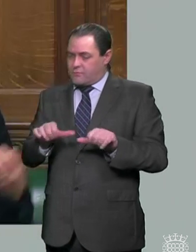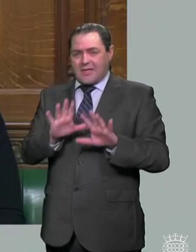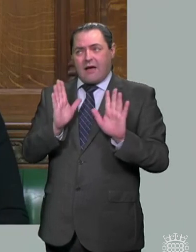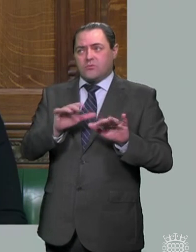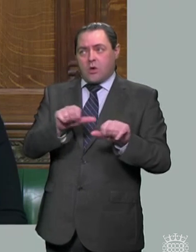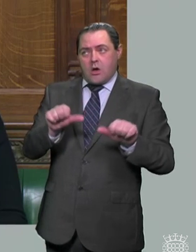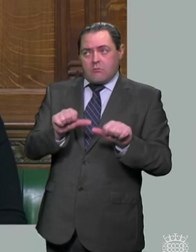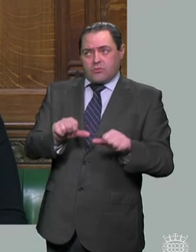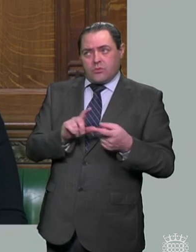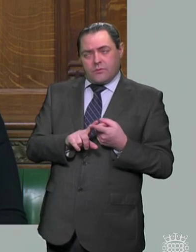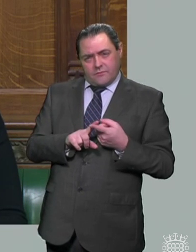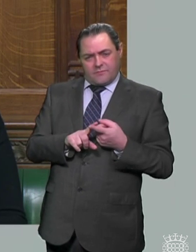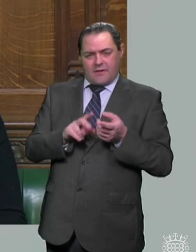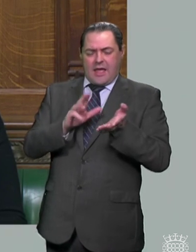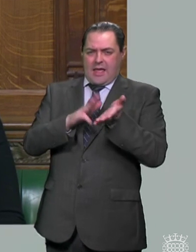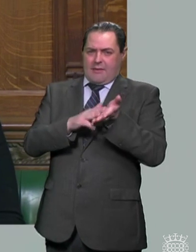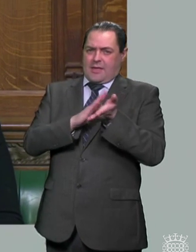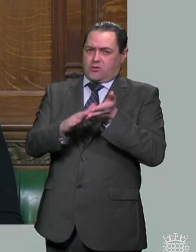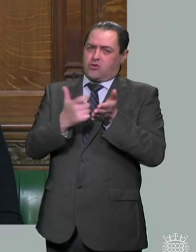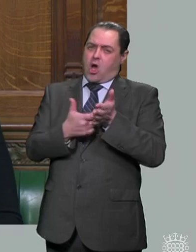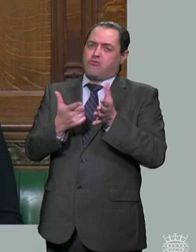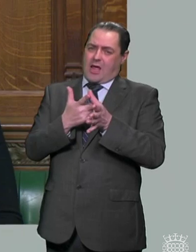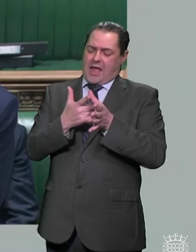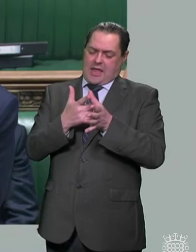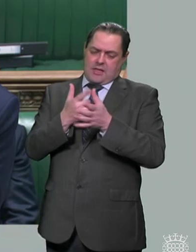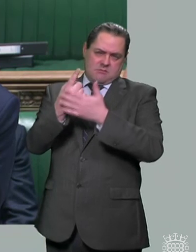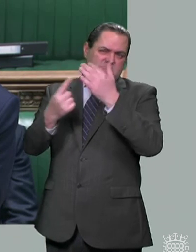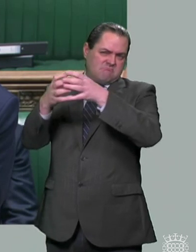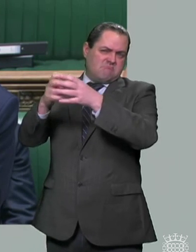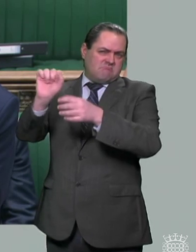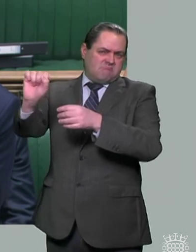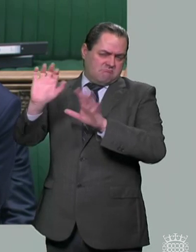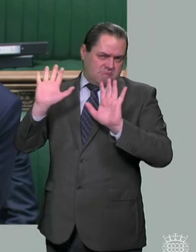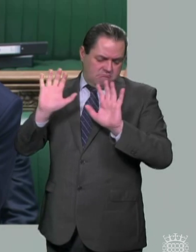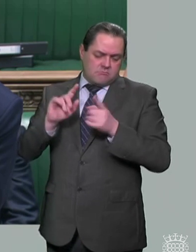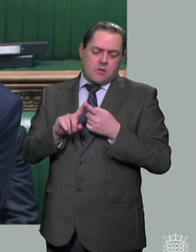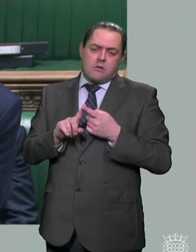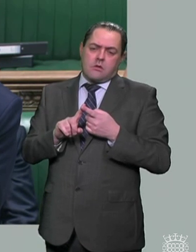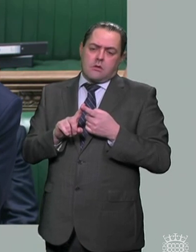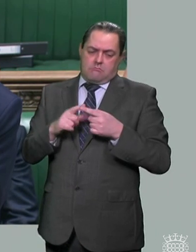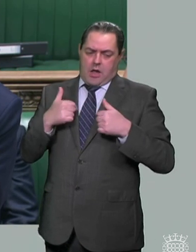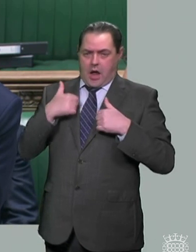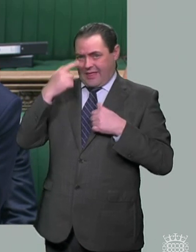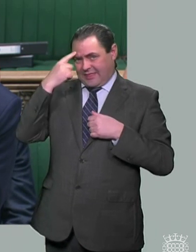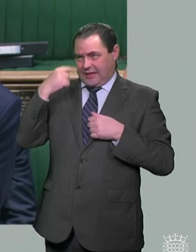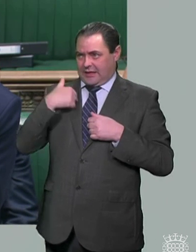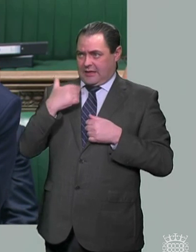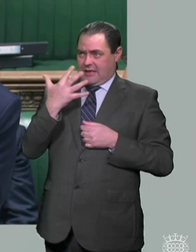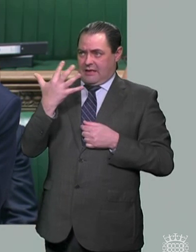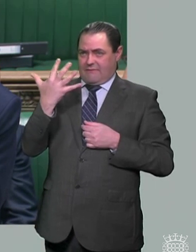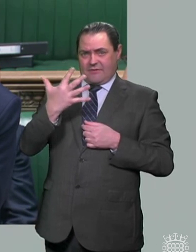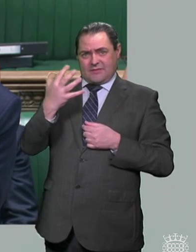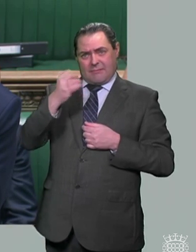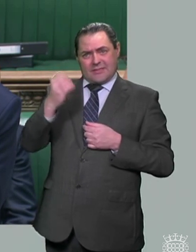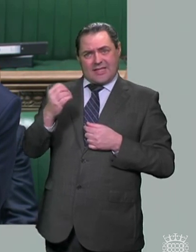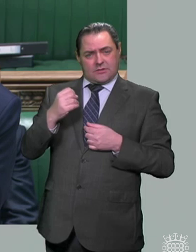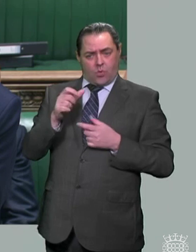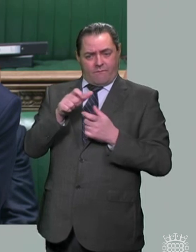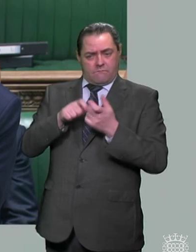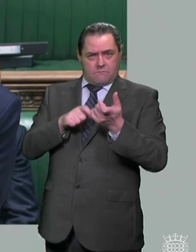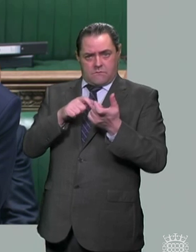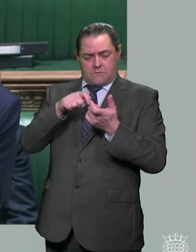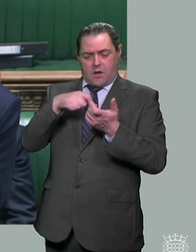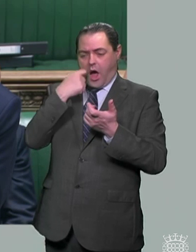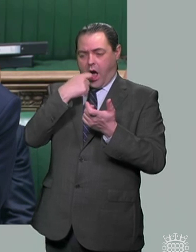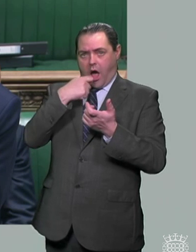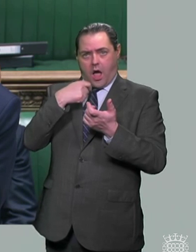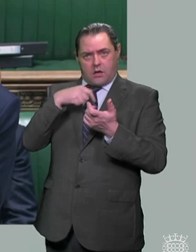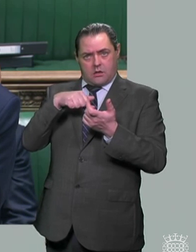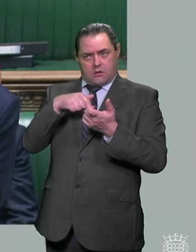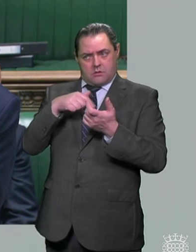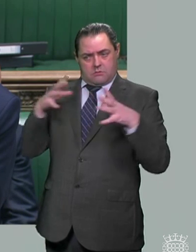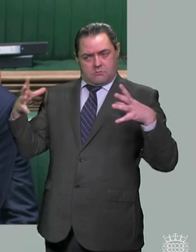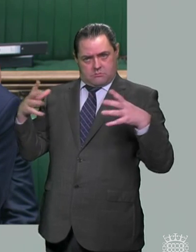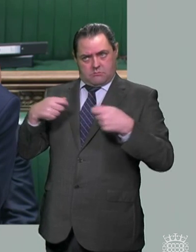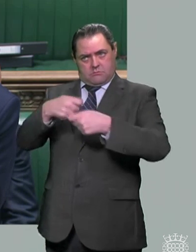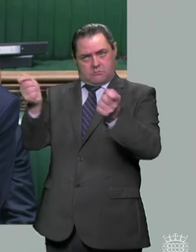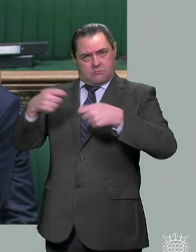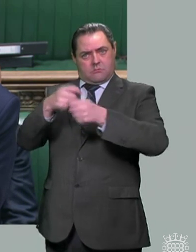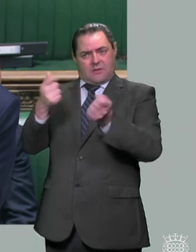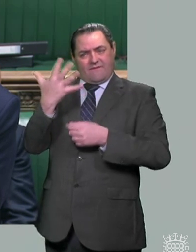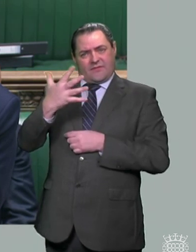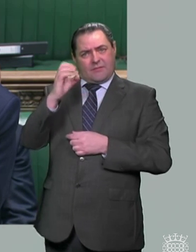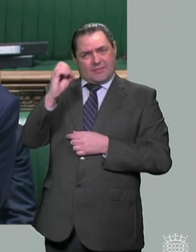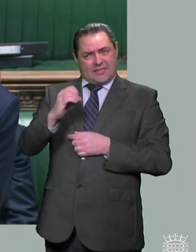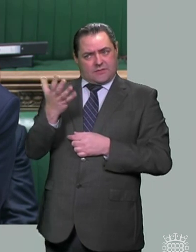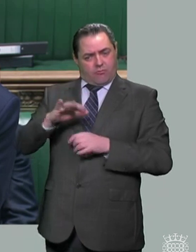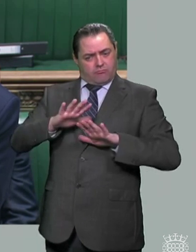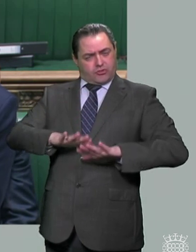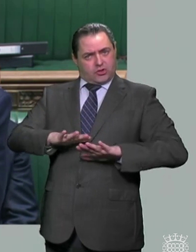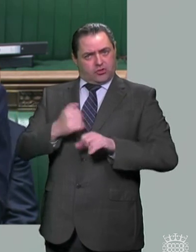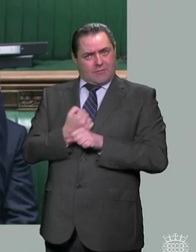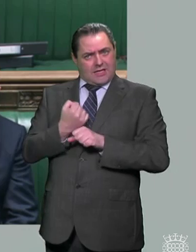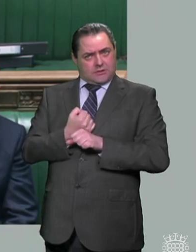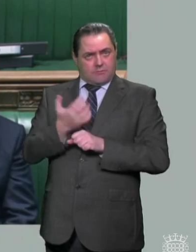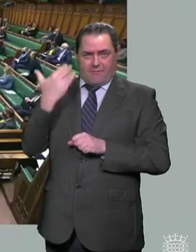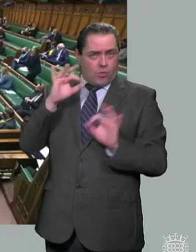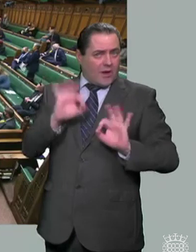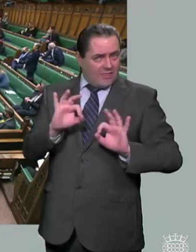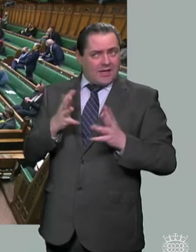They have to be approved by the Medicines and Healthcare products Regulatory Agency, and that is the right thing; but my understanding is that we have been up at 15% of lateral flow tests in this country being supplied in the UK, from zero.